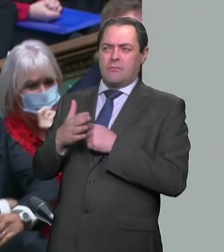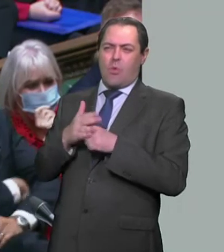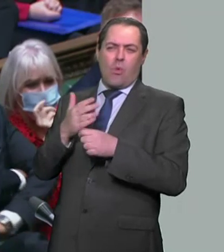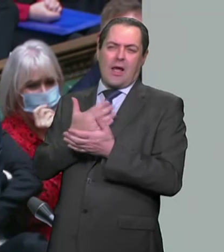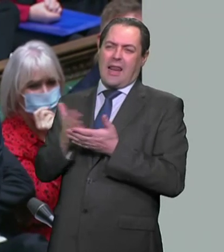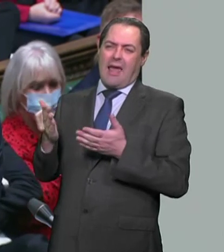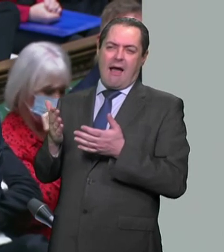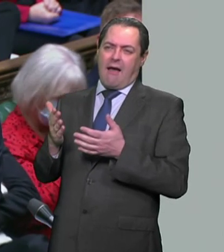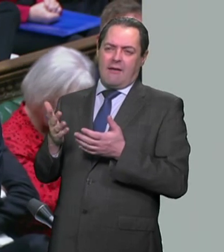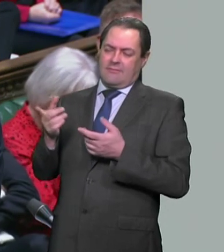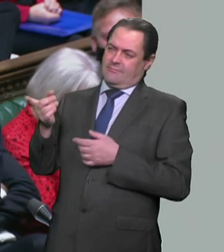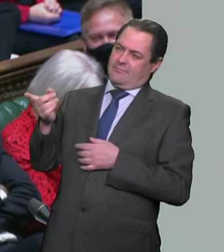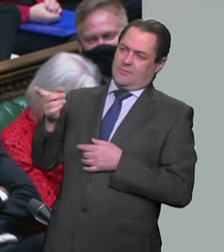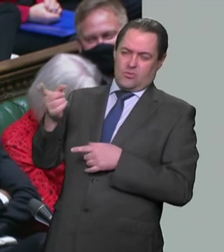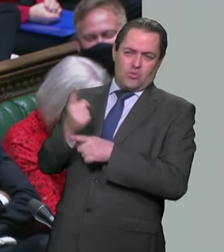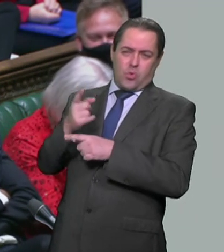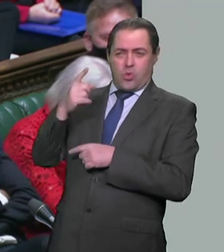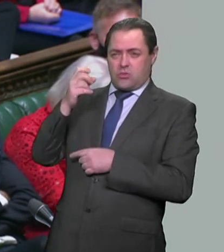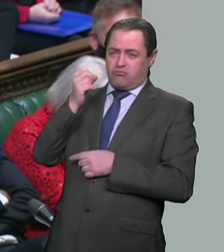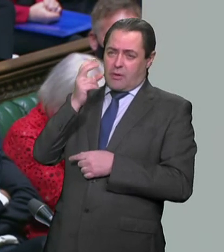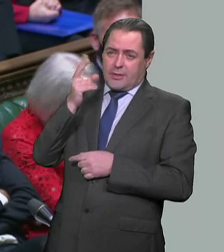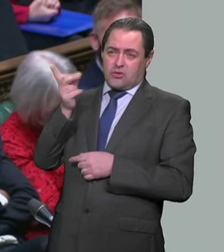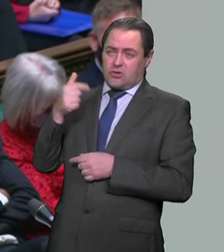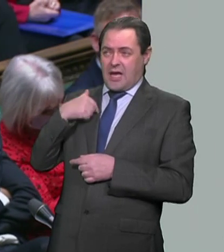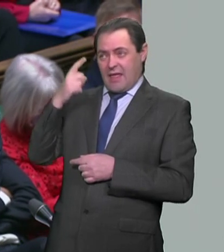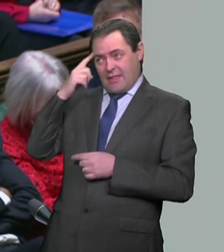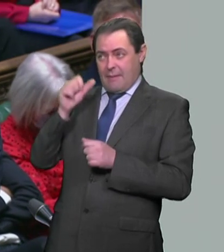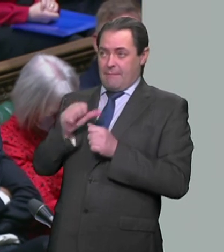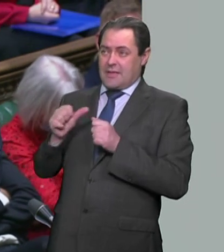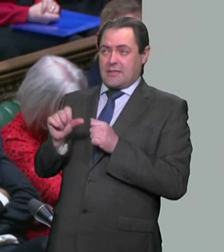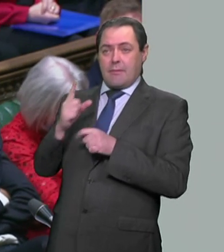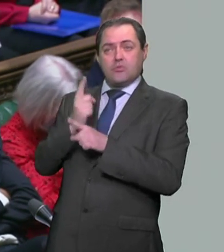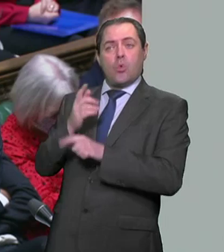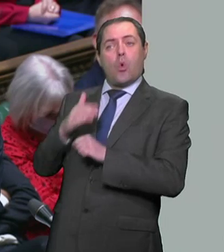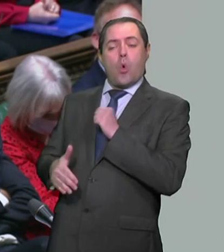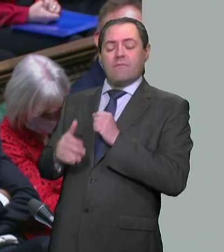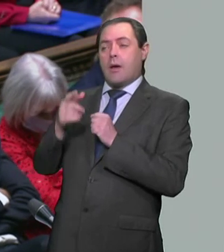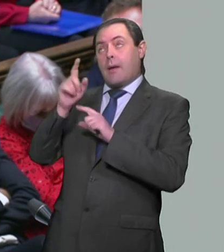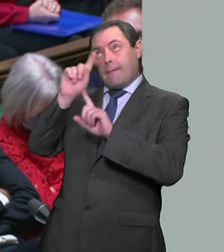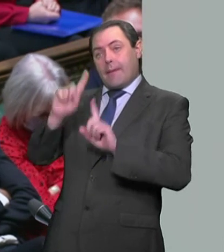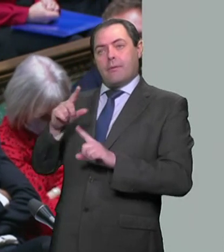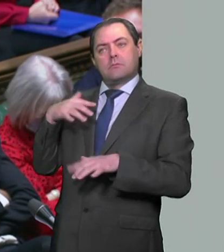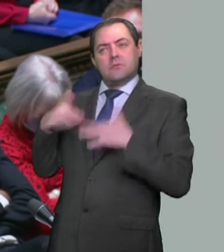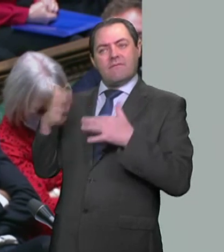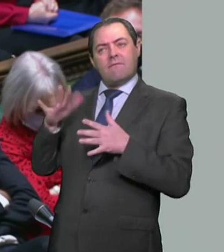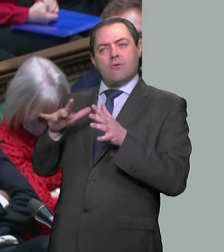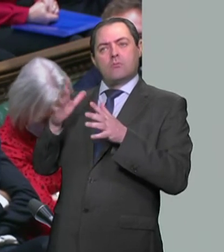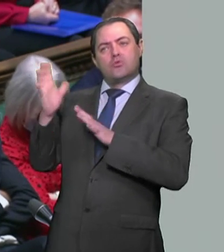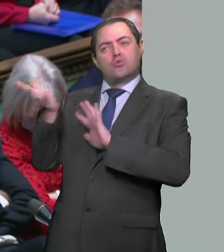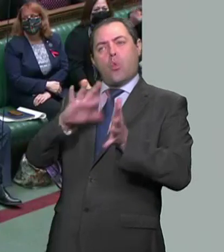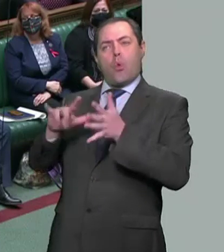I have said before that the right honourable Gentleman is talking total nonsense. Frankly, he would have been better off saying something about the victims of Storm Arwen in Scotland.